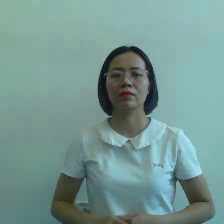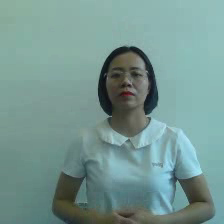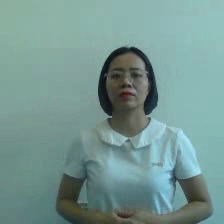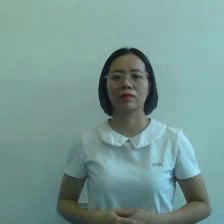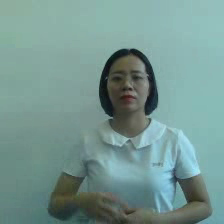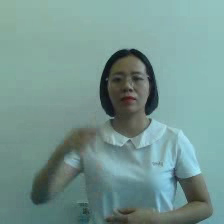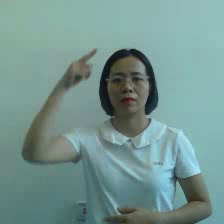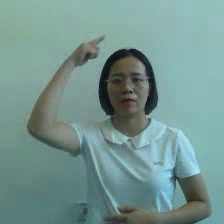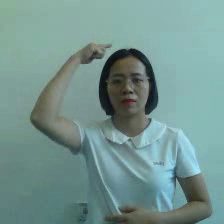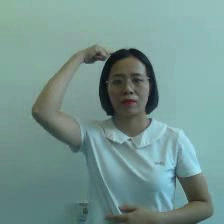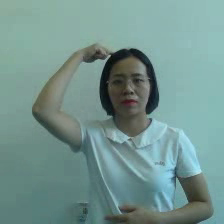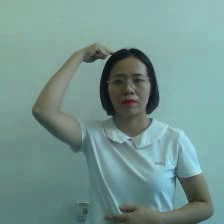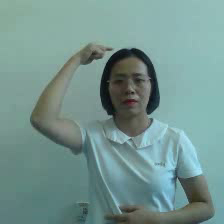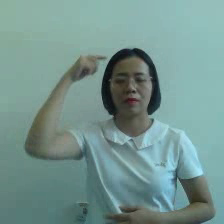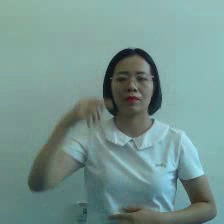Đầu